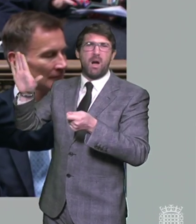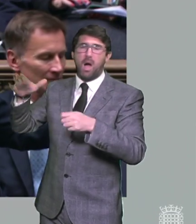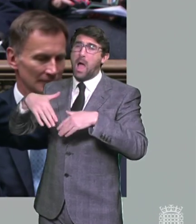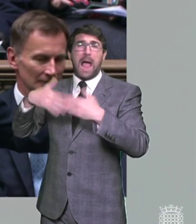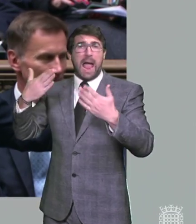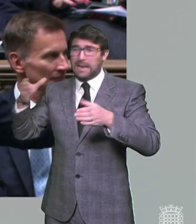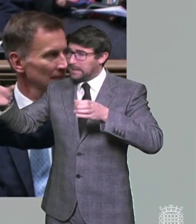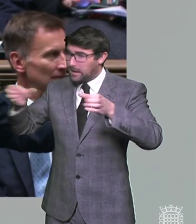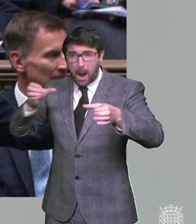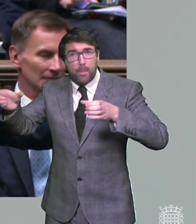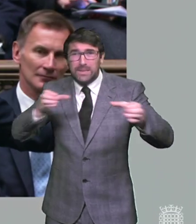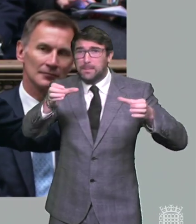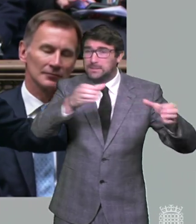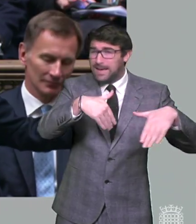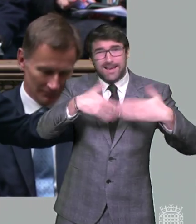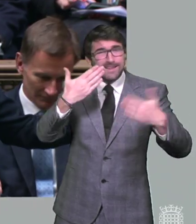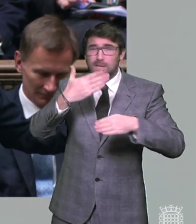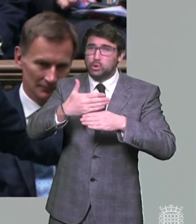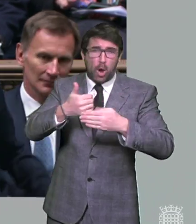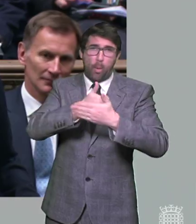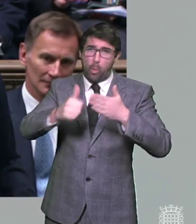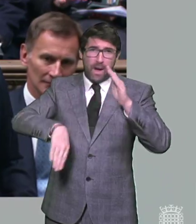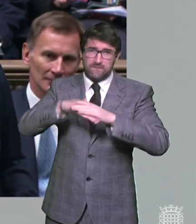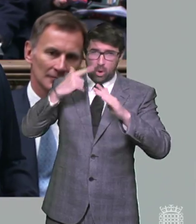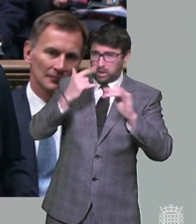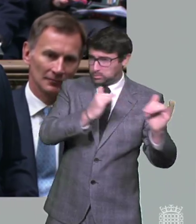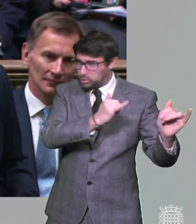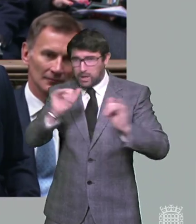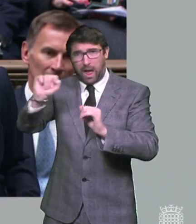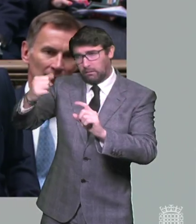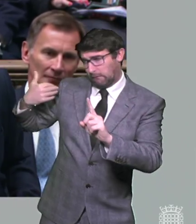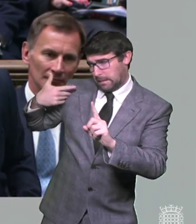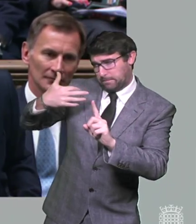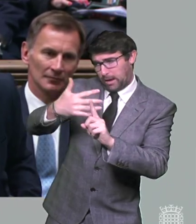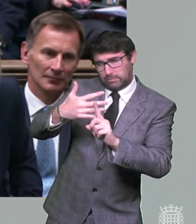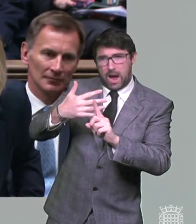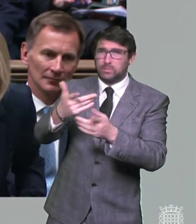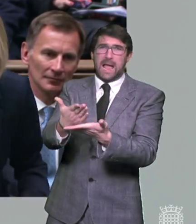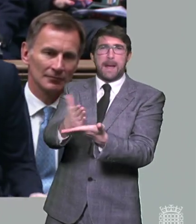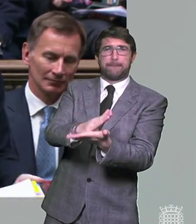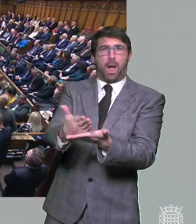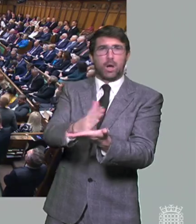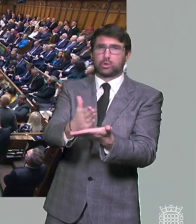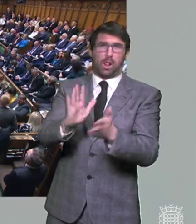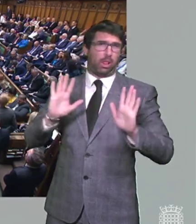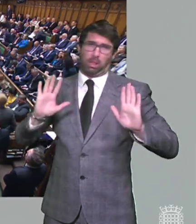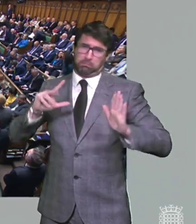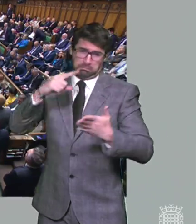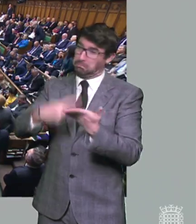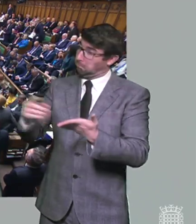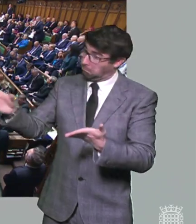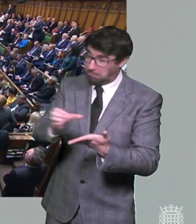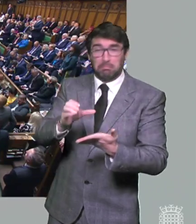That is the way that we do it in a completely impartial way.